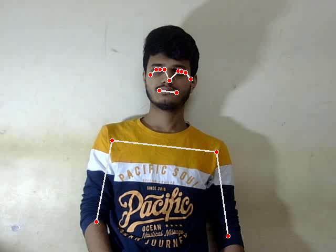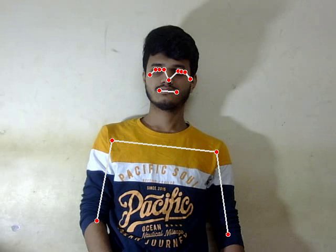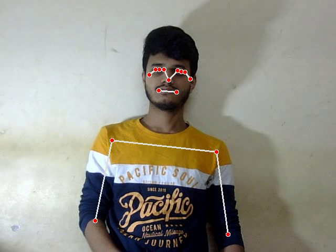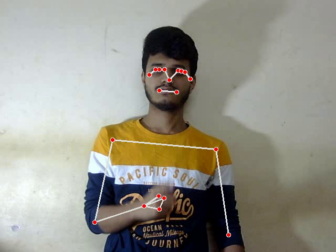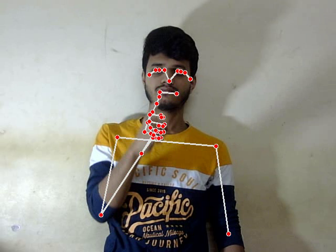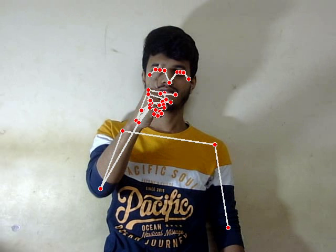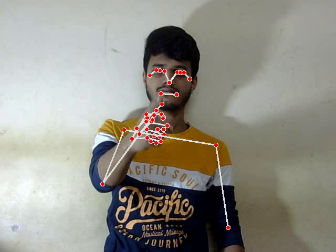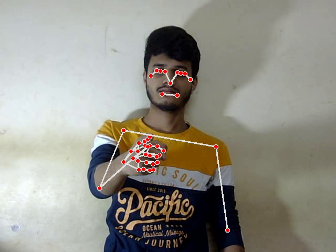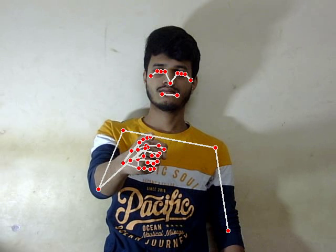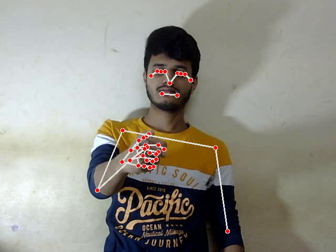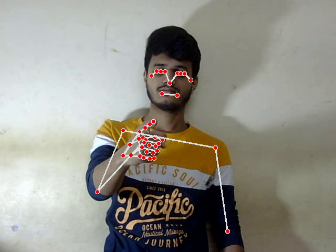you